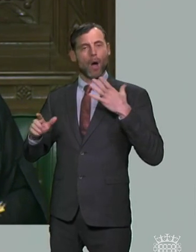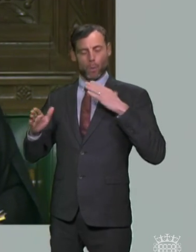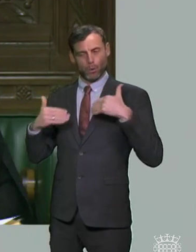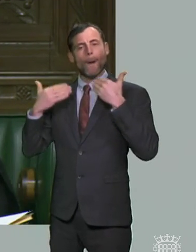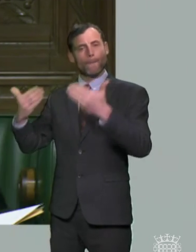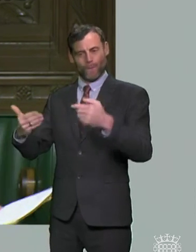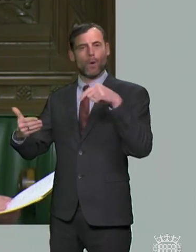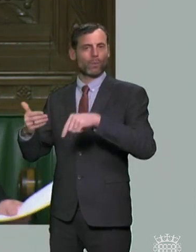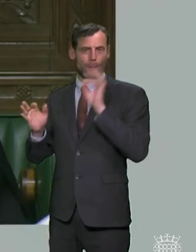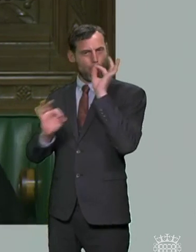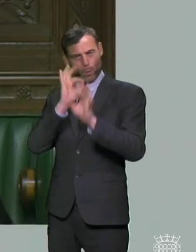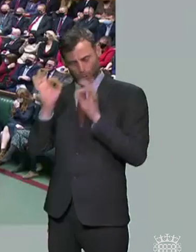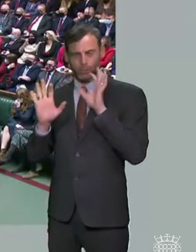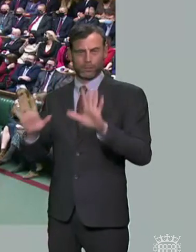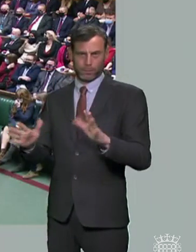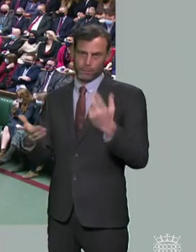It is going to be a long day otherwise.